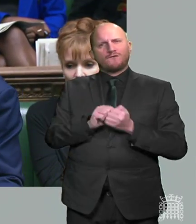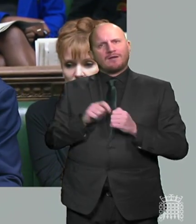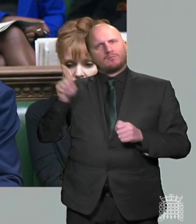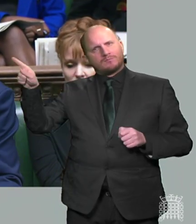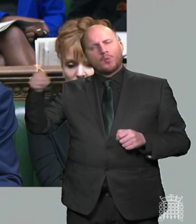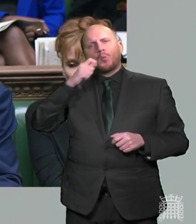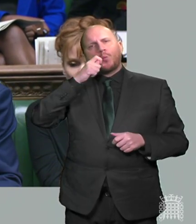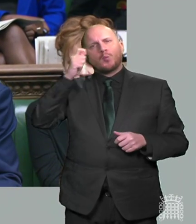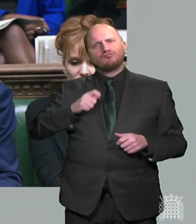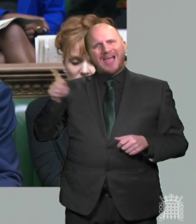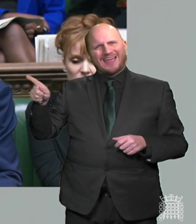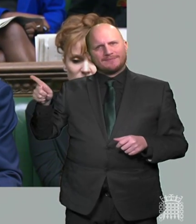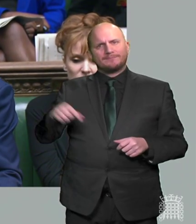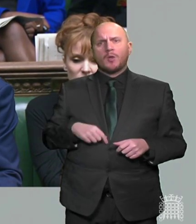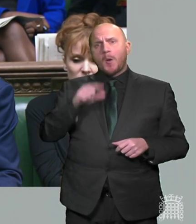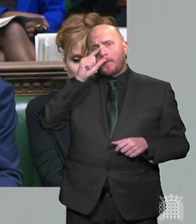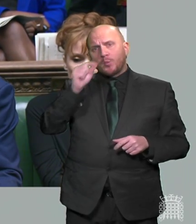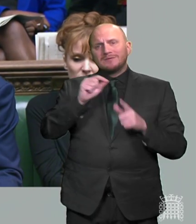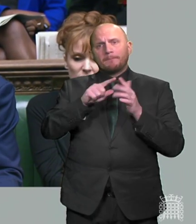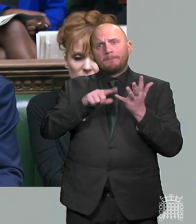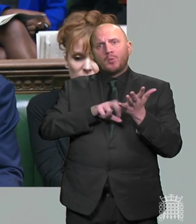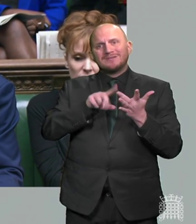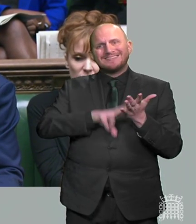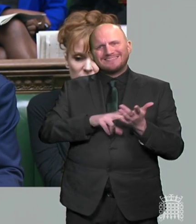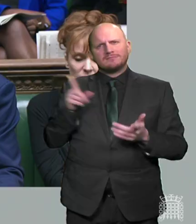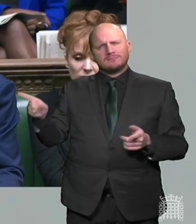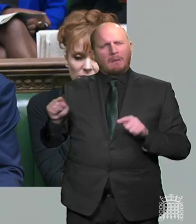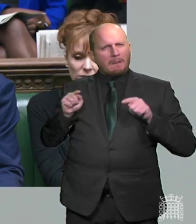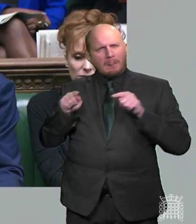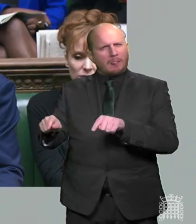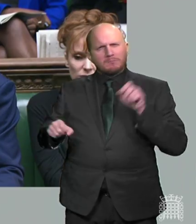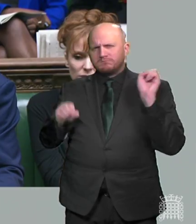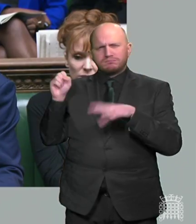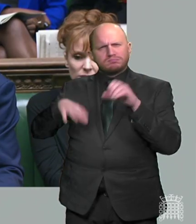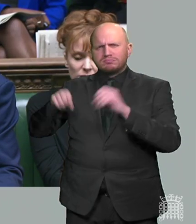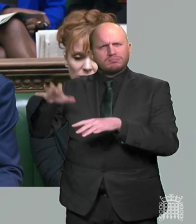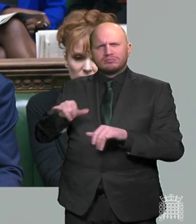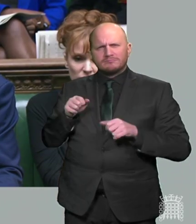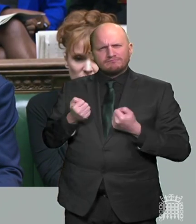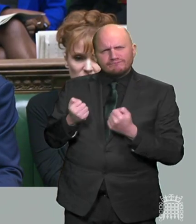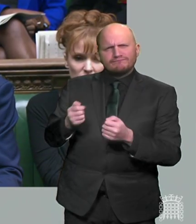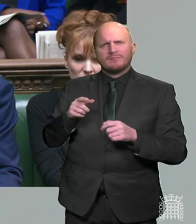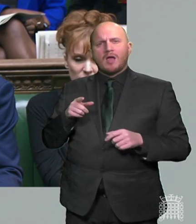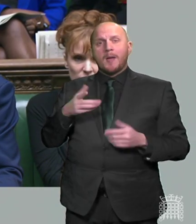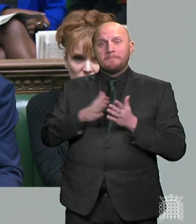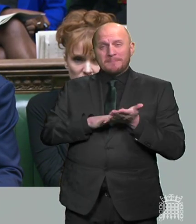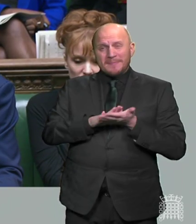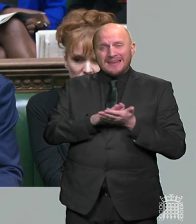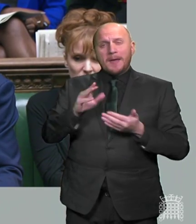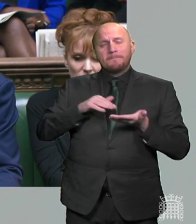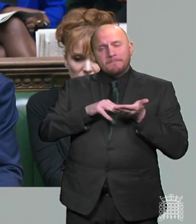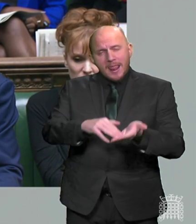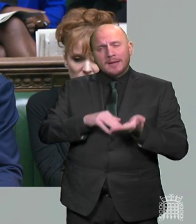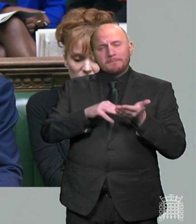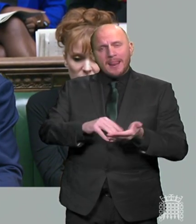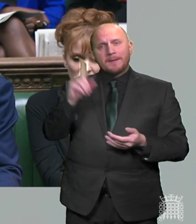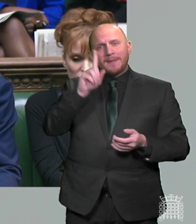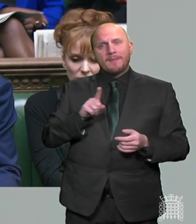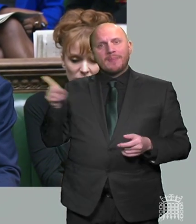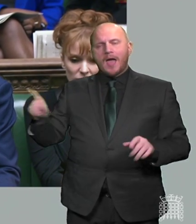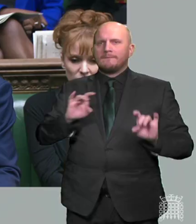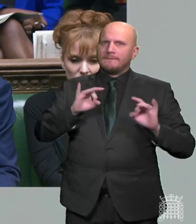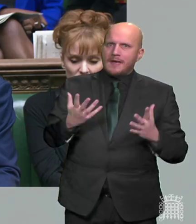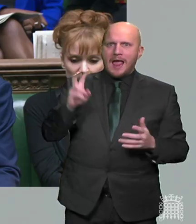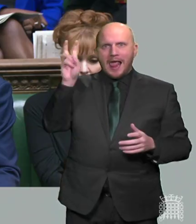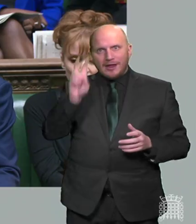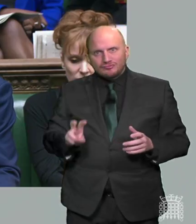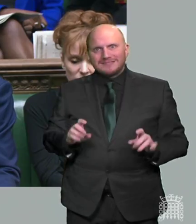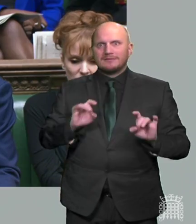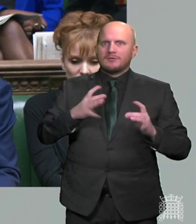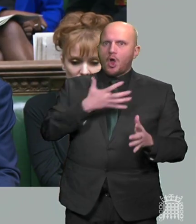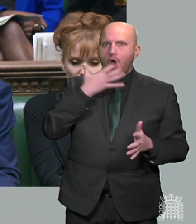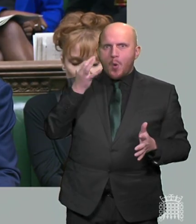As a result of Putin’s barbaric assault on their freedom, millions will spend Christmas in sub-zero temperatures, without heating, electricity or hot water.